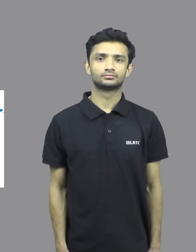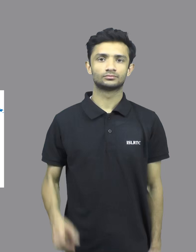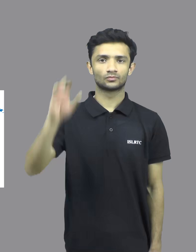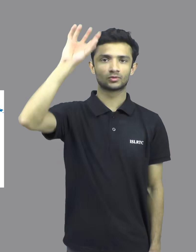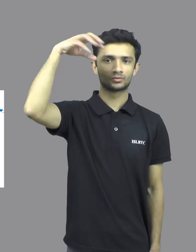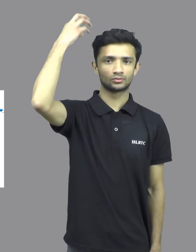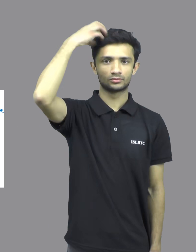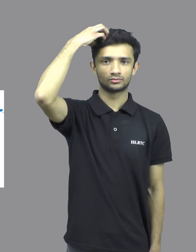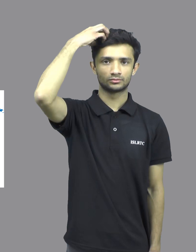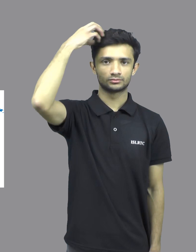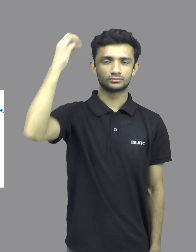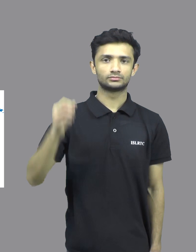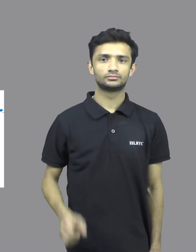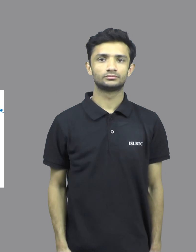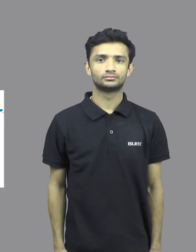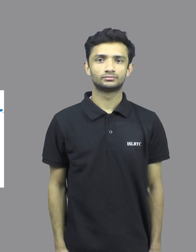Laos